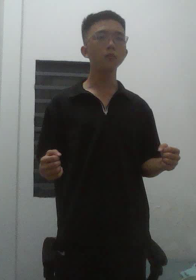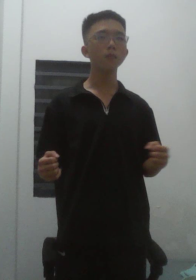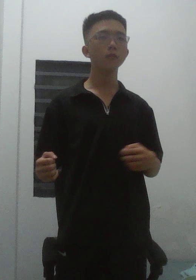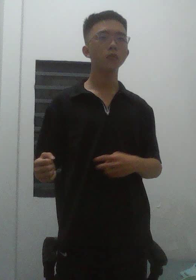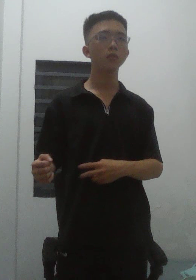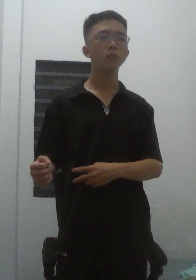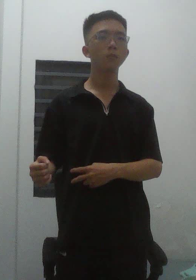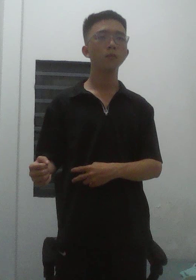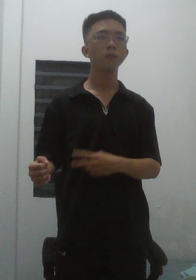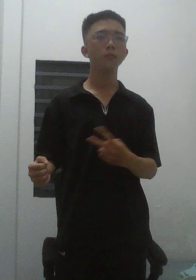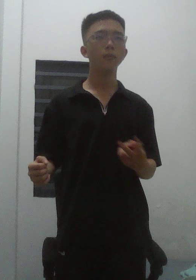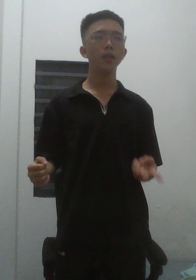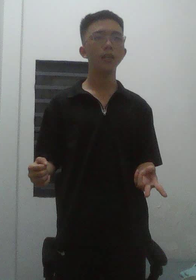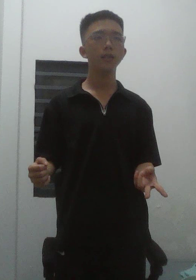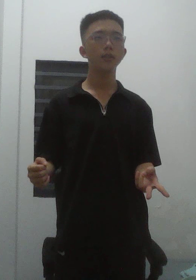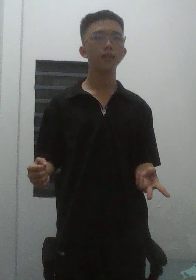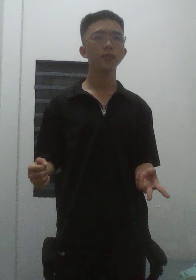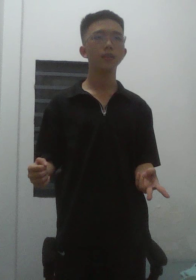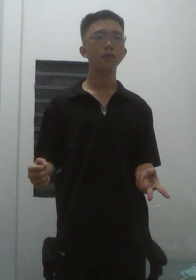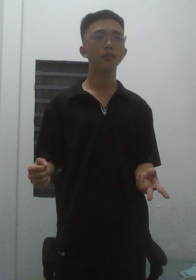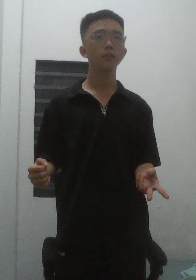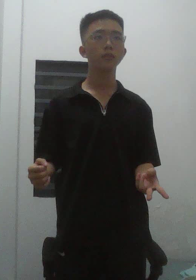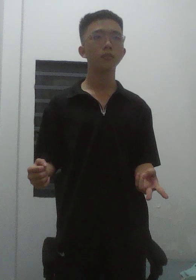it